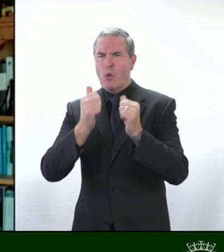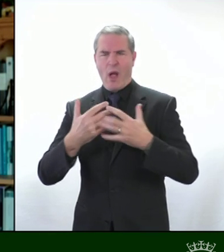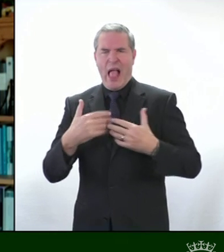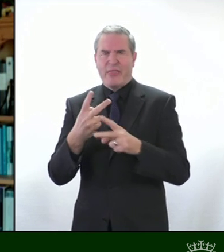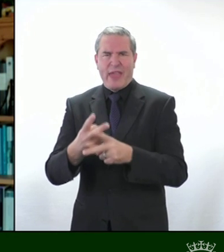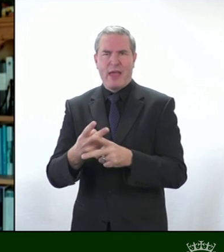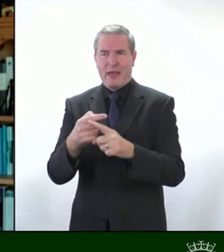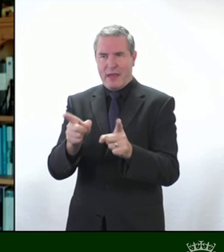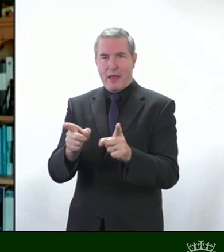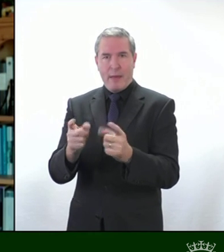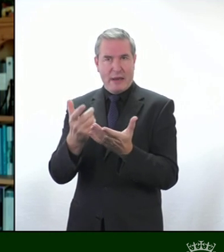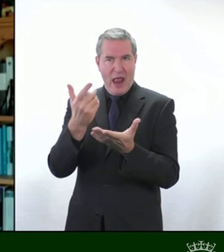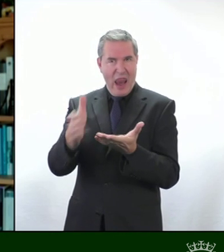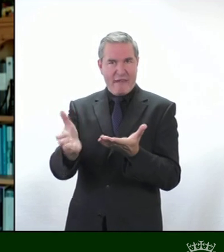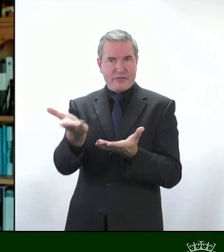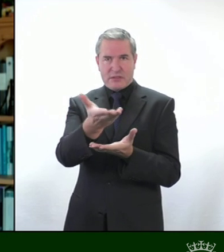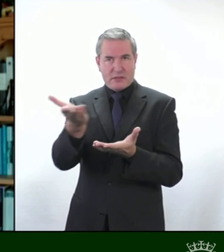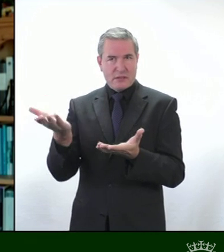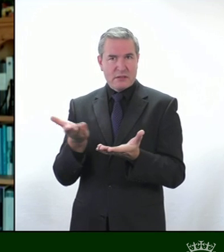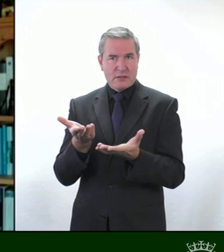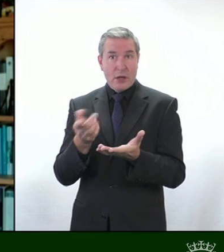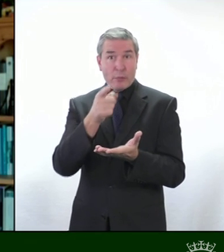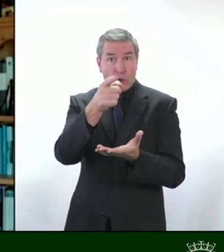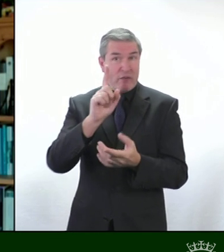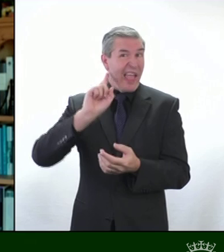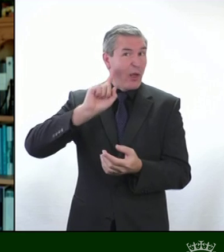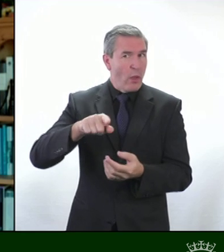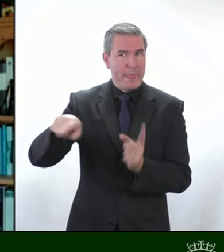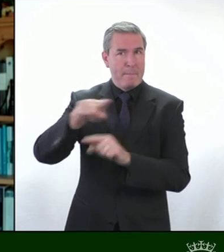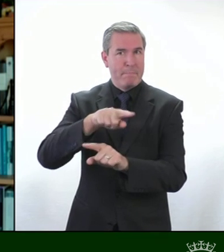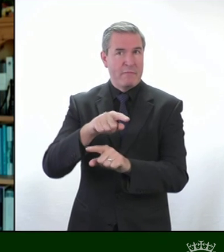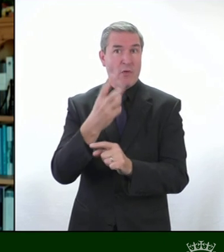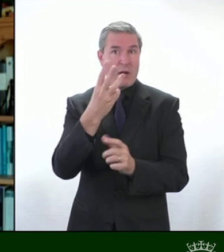They have not just been left behind; they have been ignored for nine months.